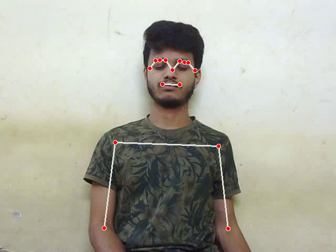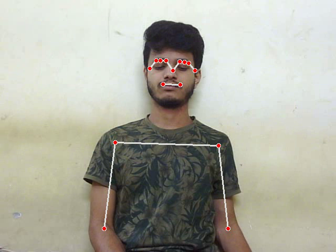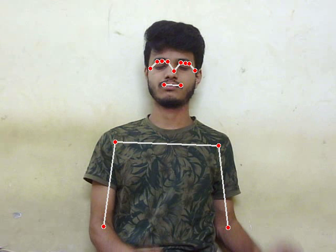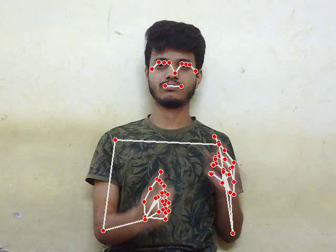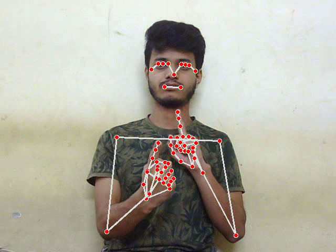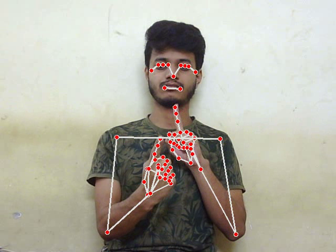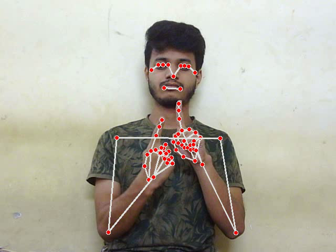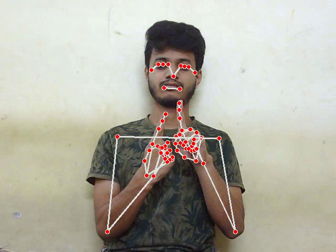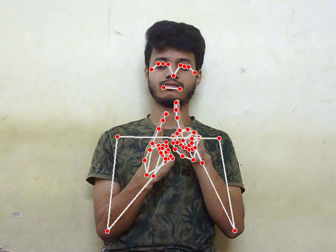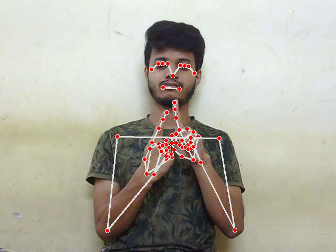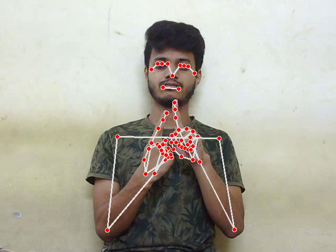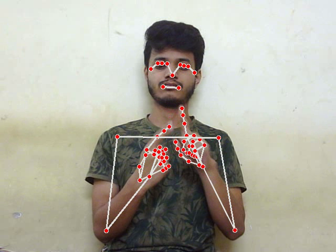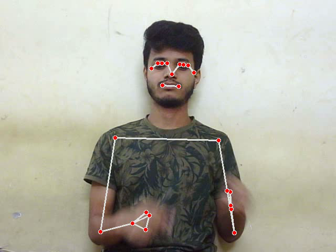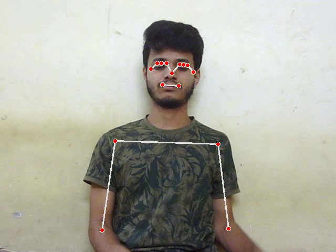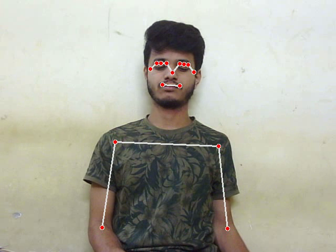meet